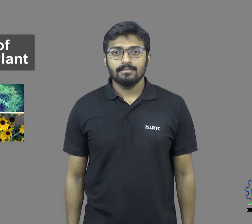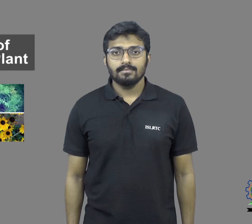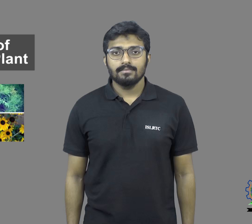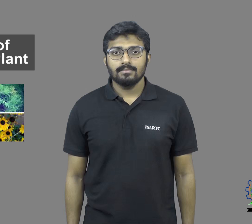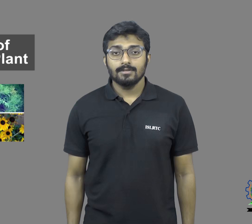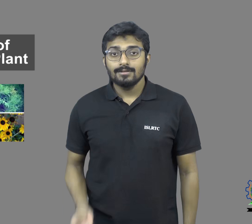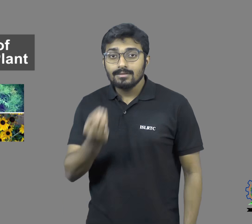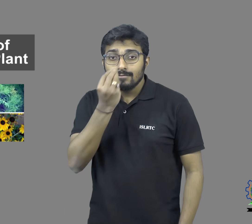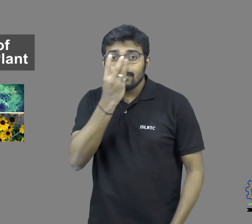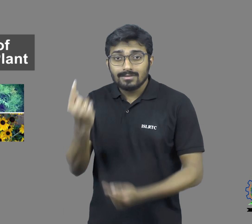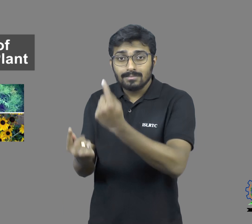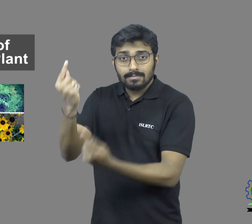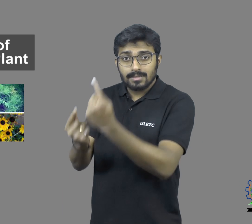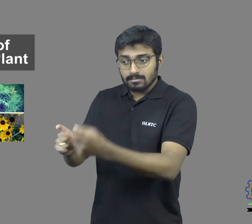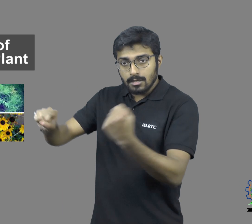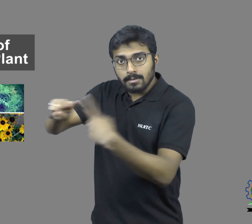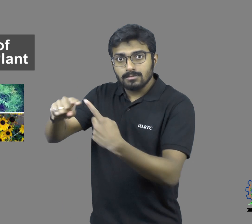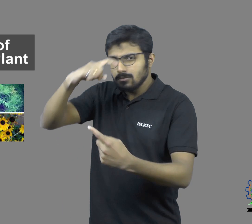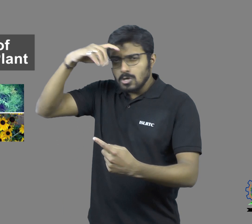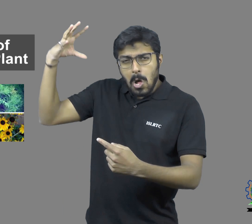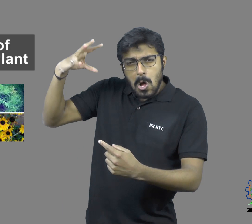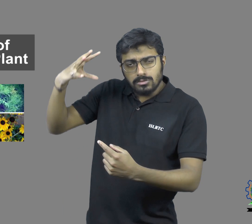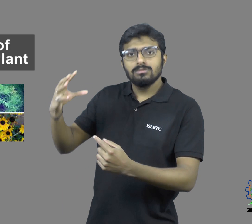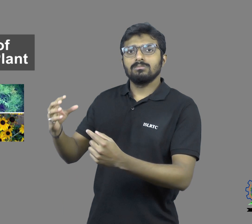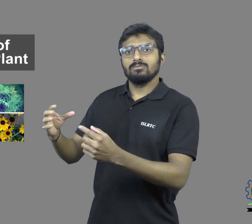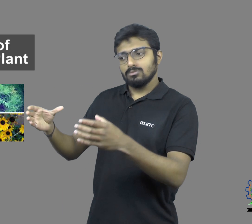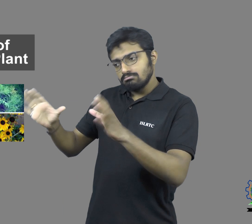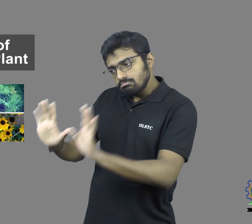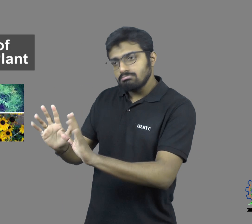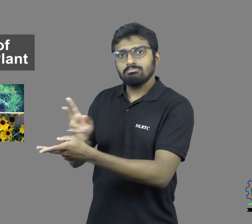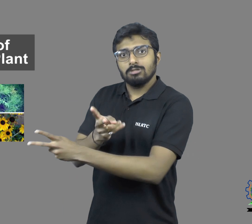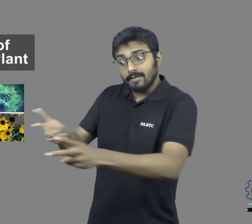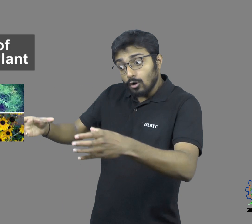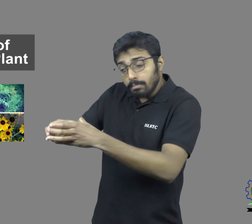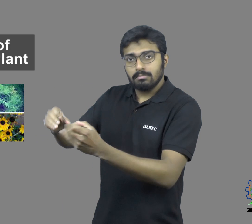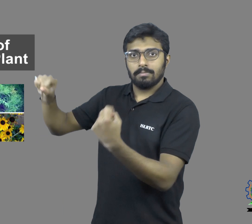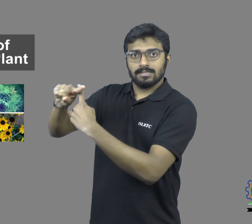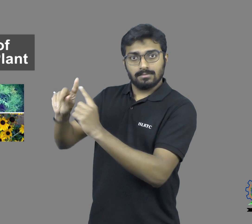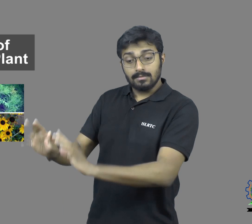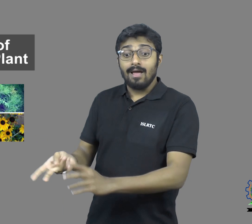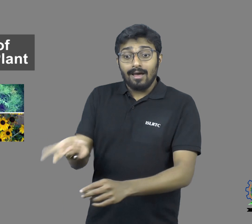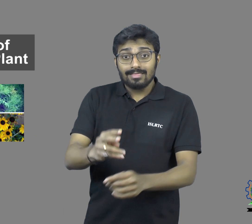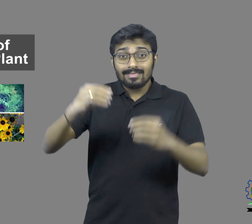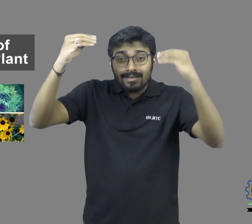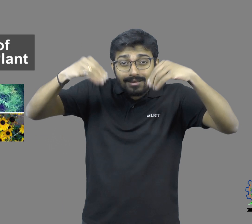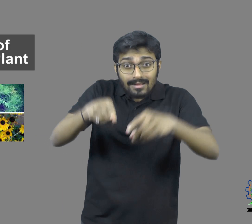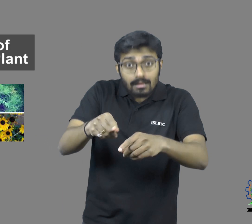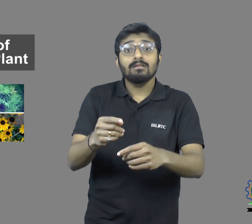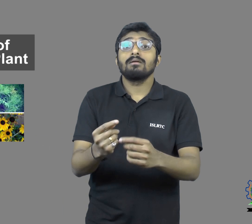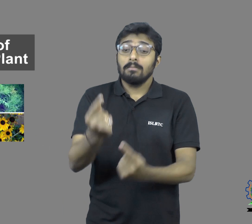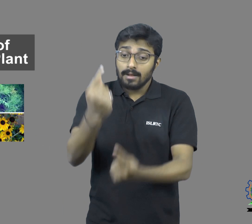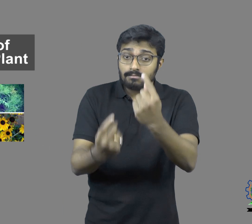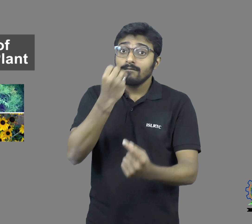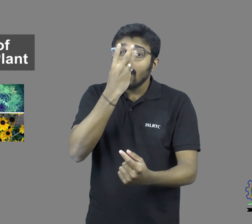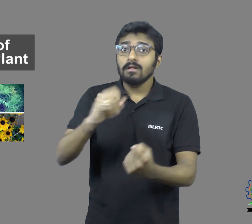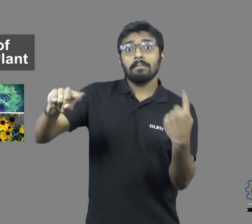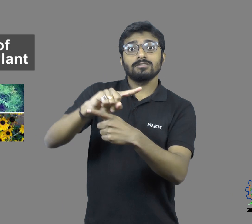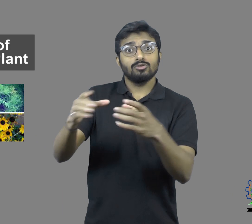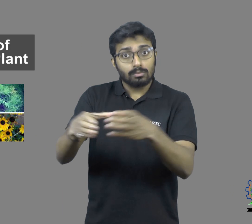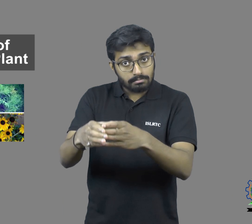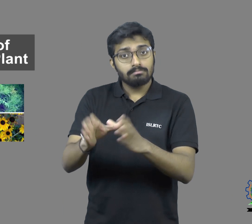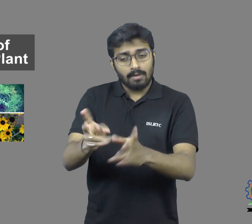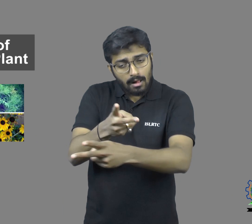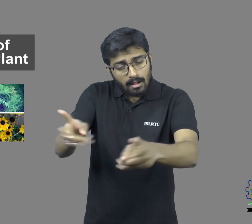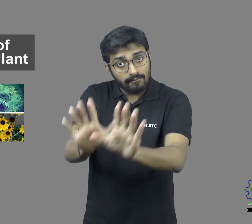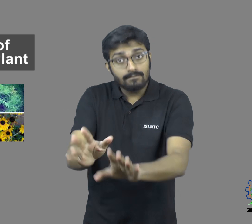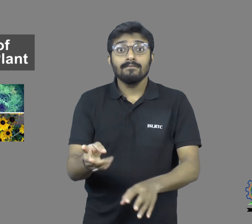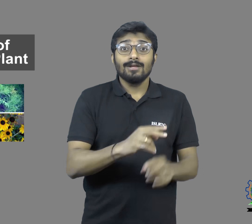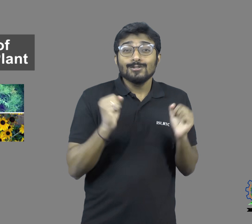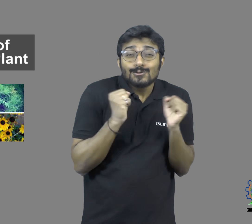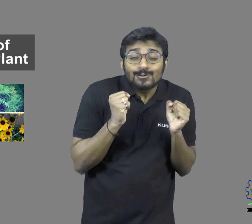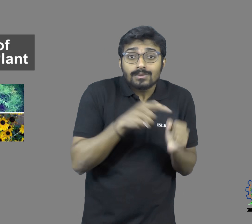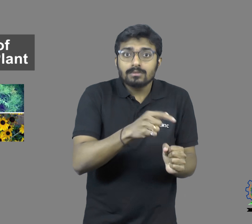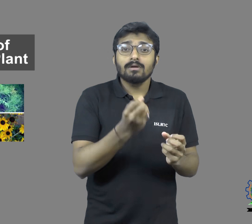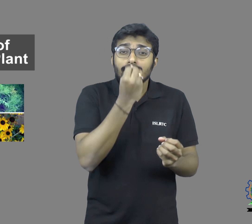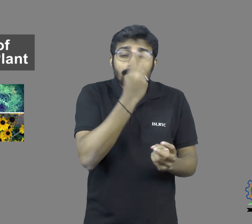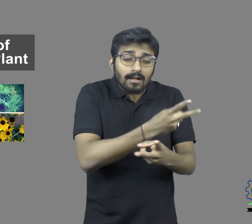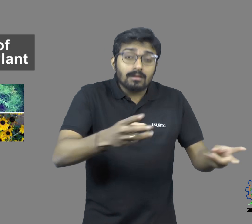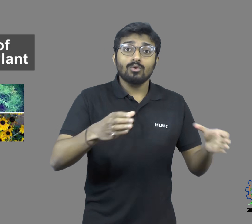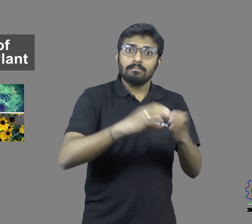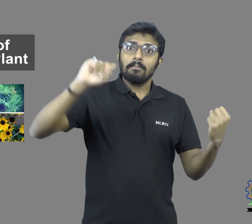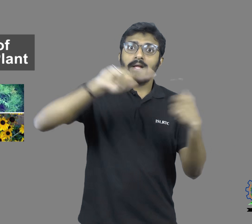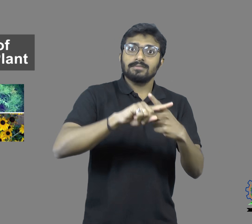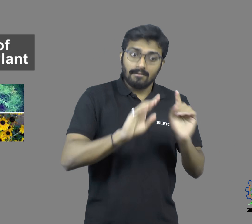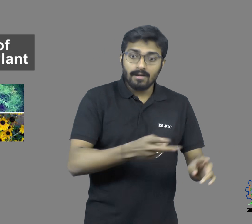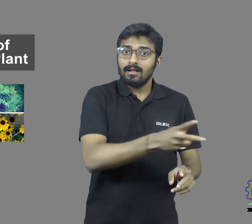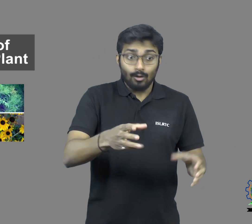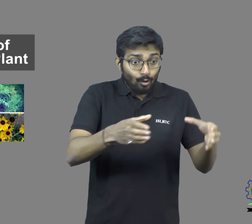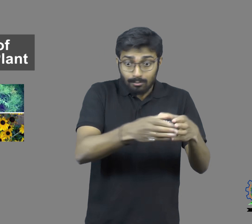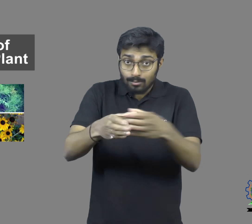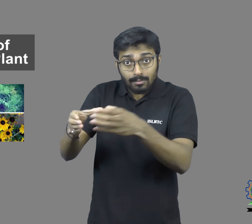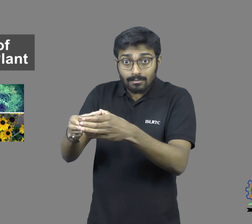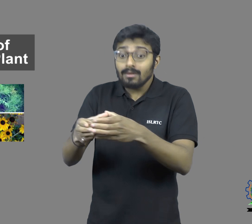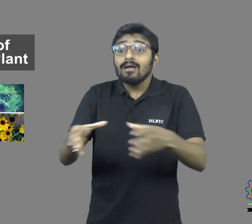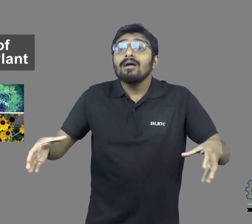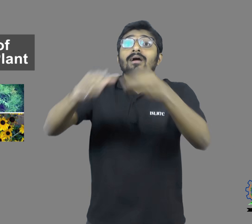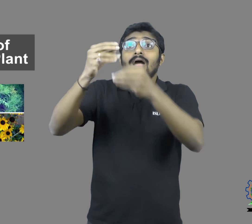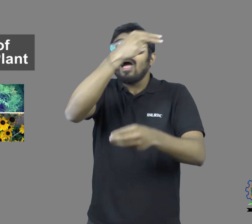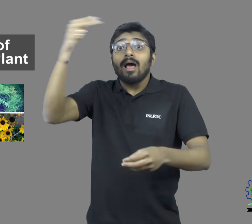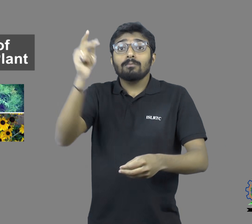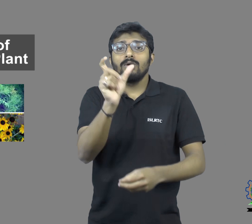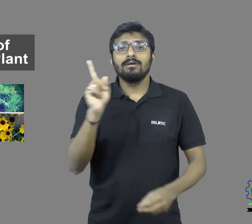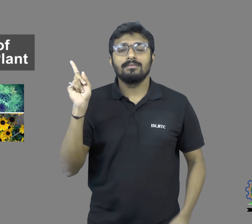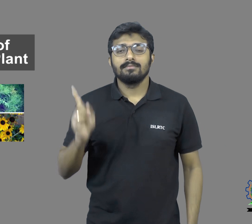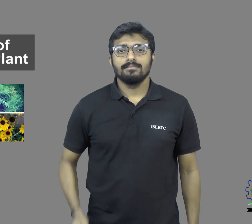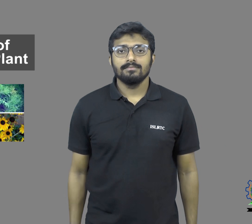Classification of Annuals Flower Plant